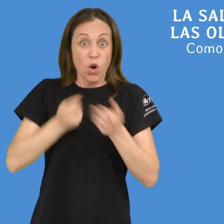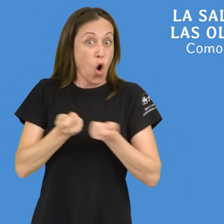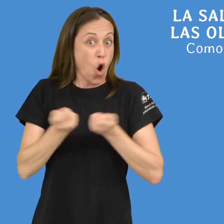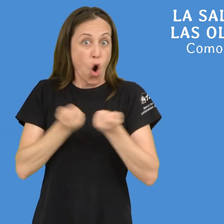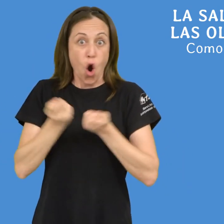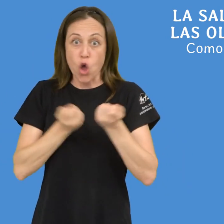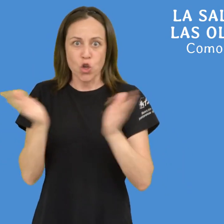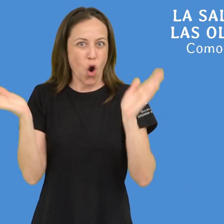control